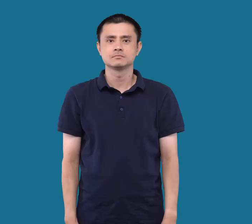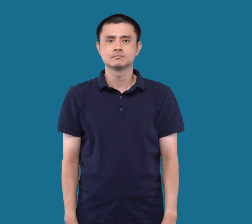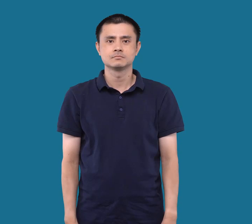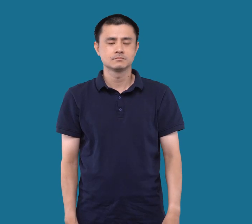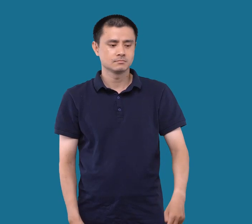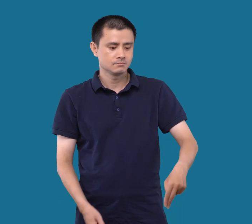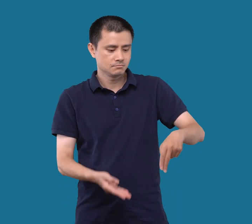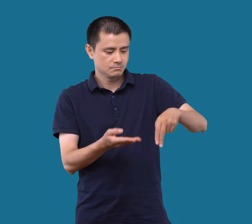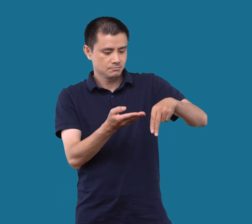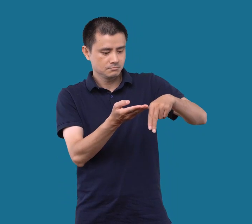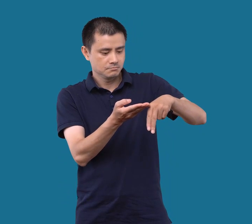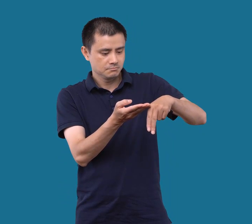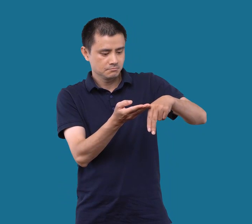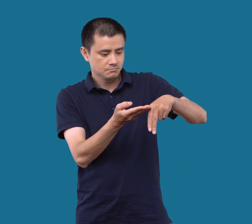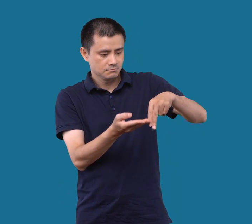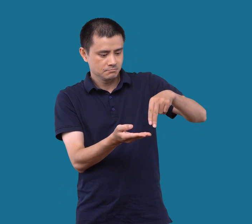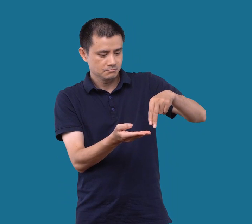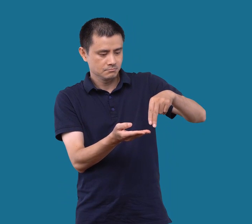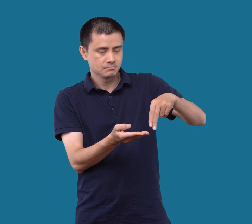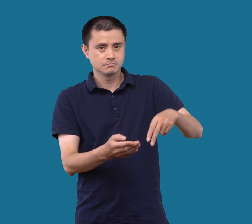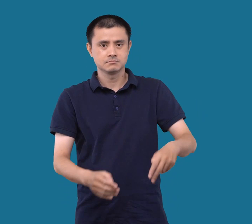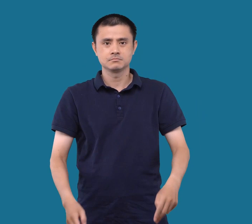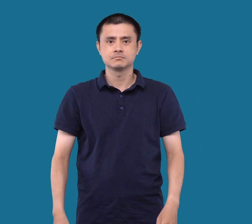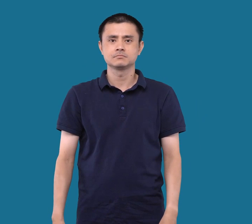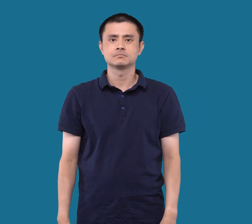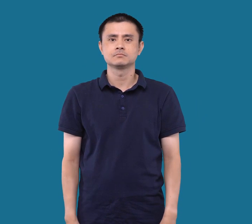cơ thể